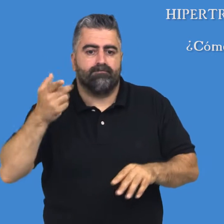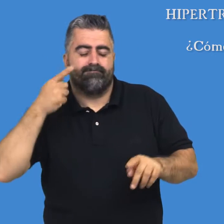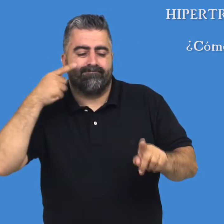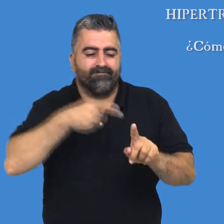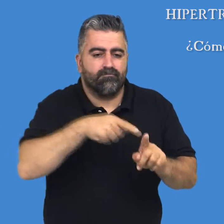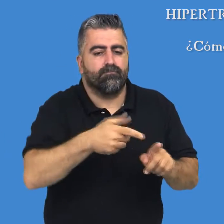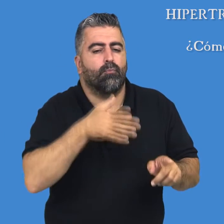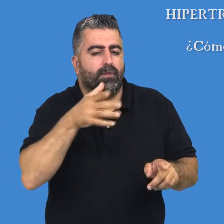objetivo